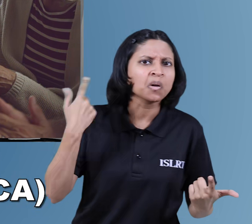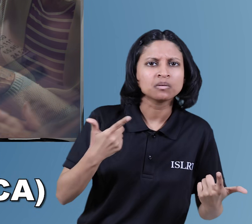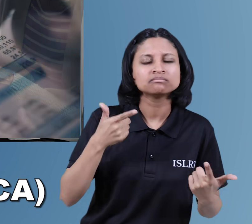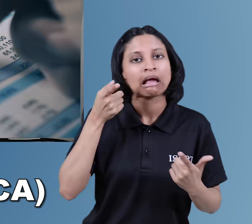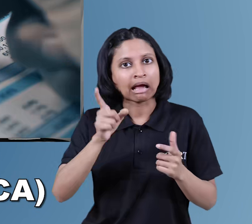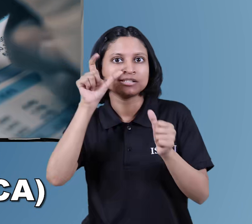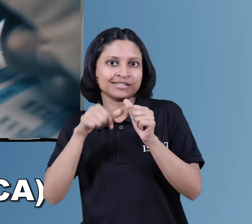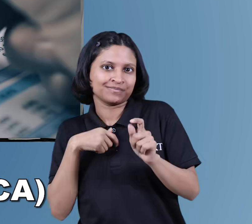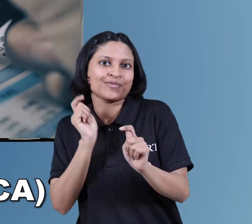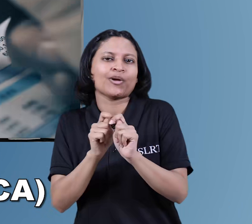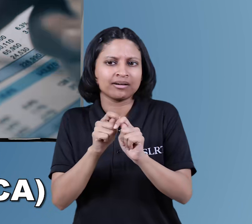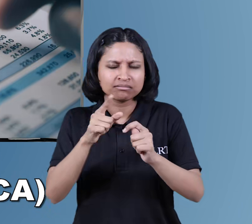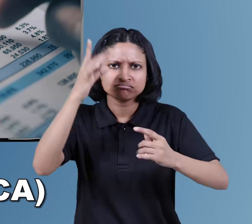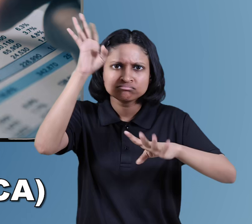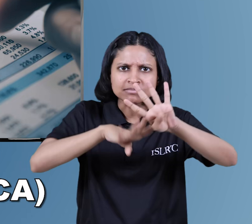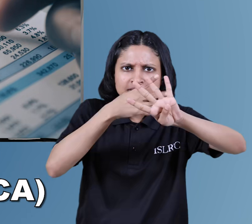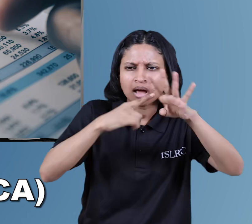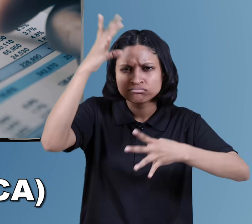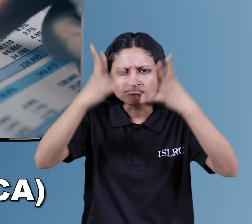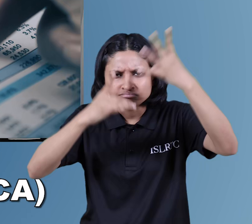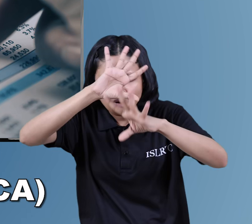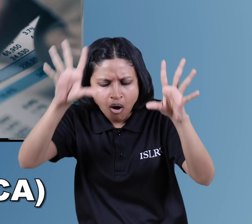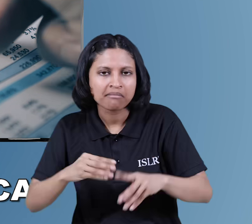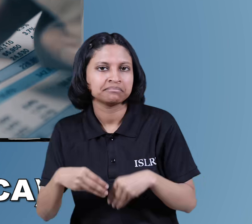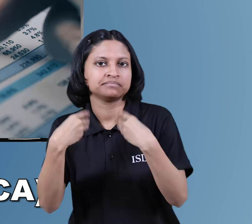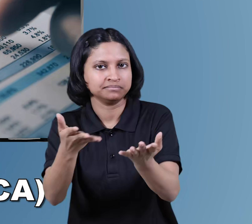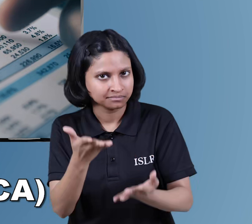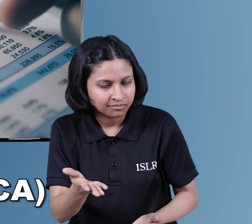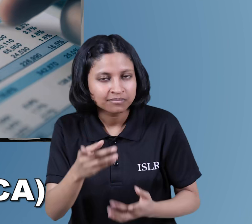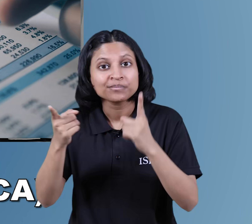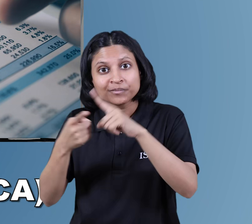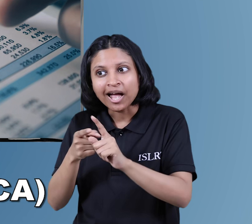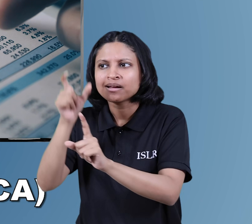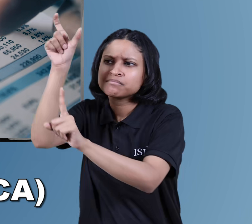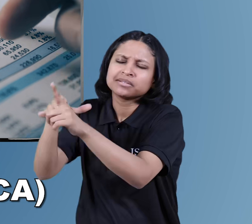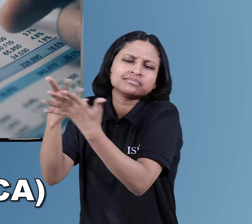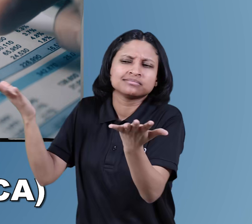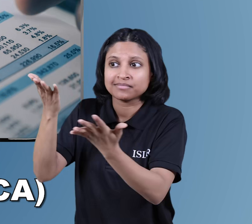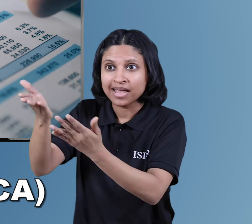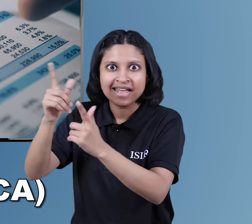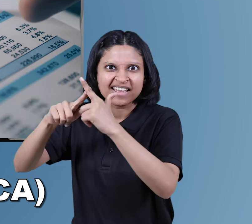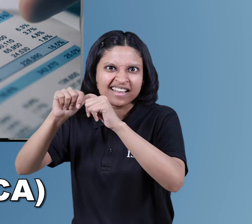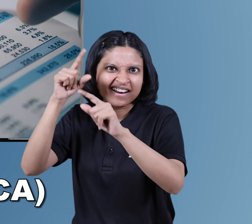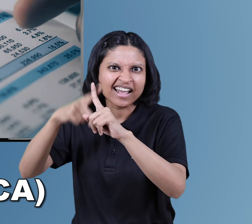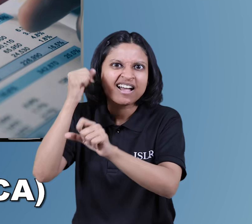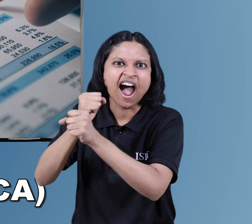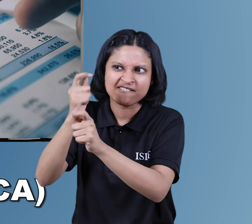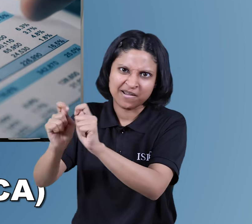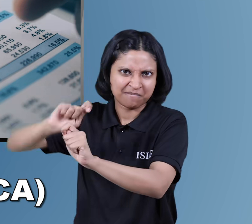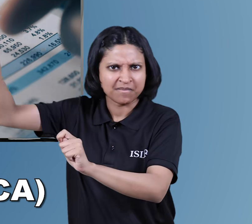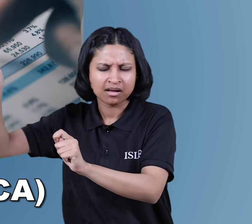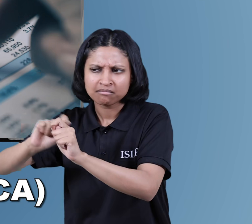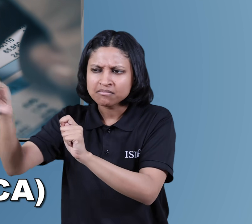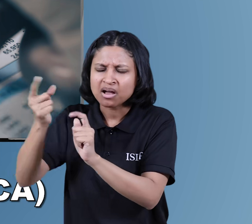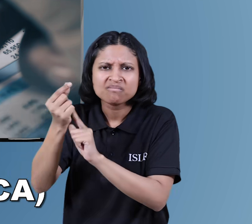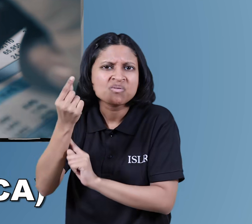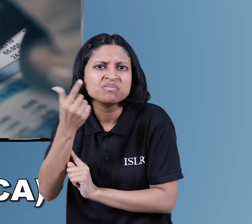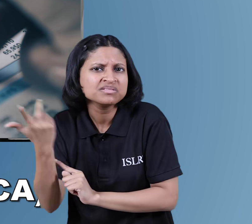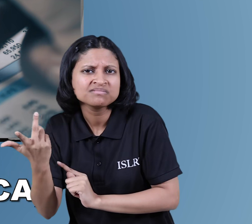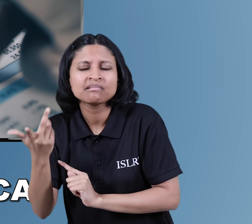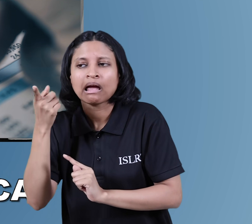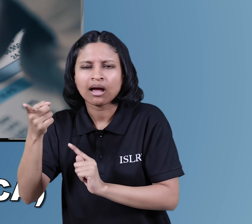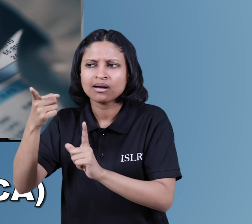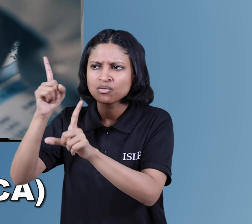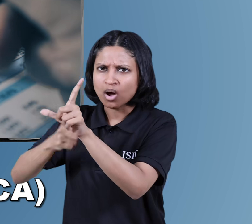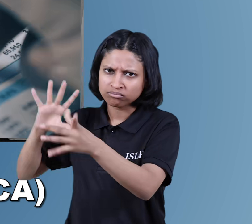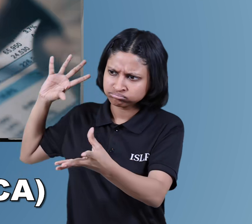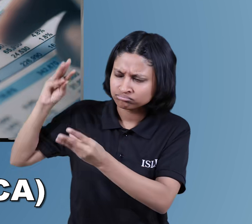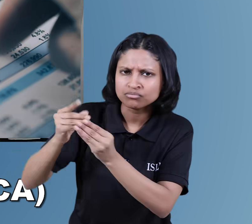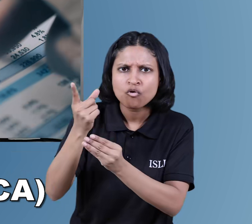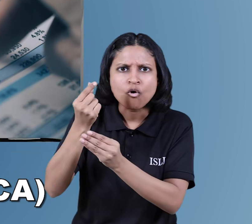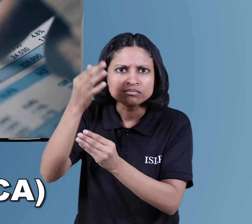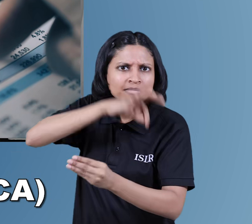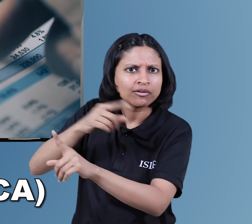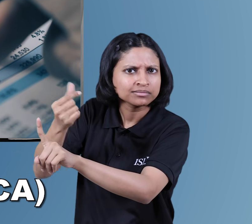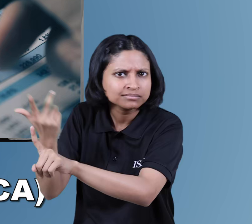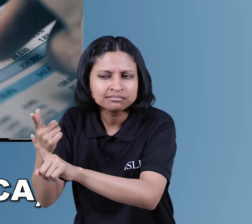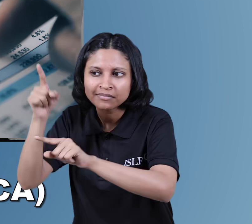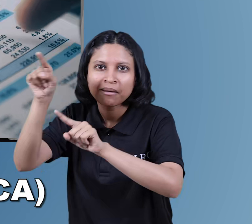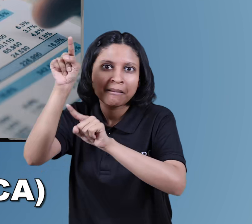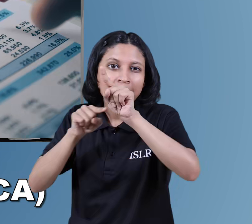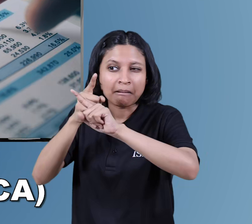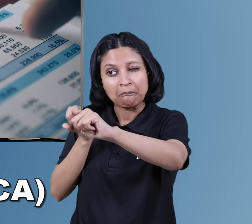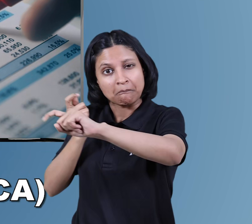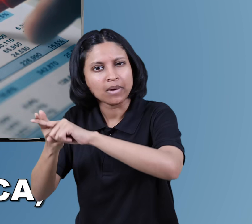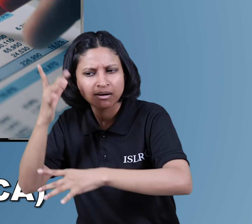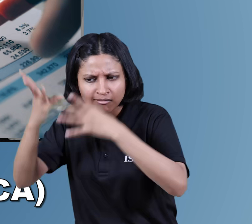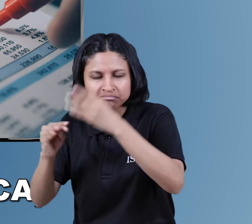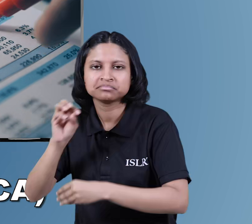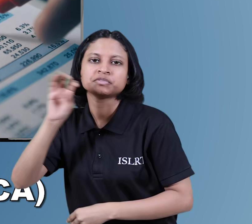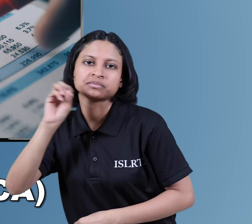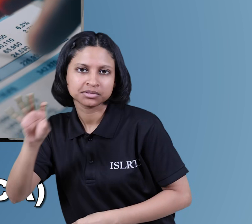prepare financial reports, and help with taxes.